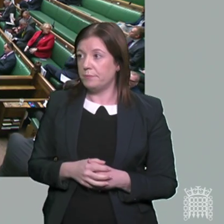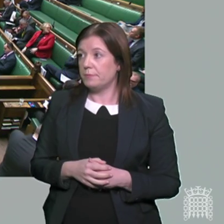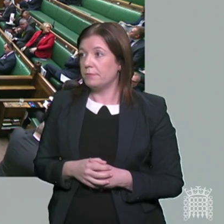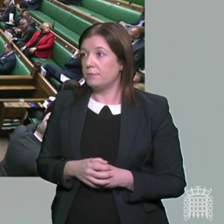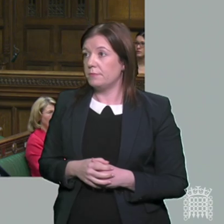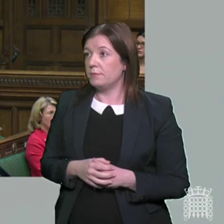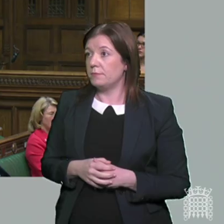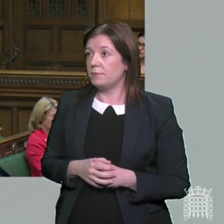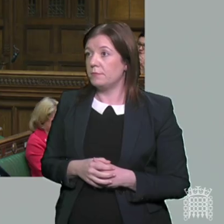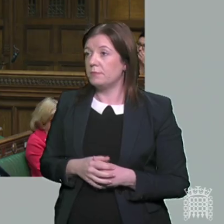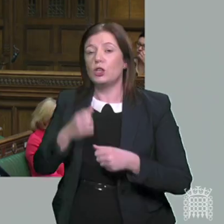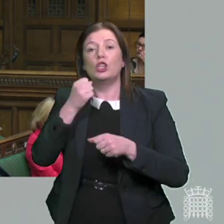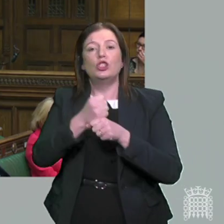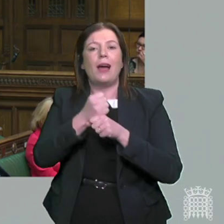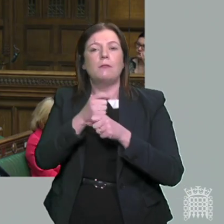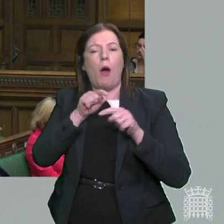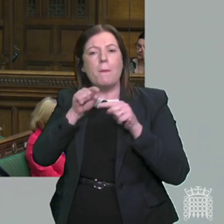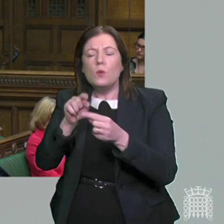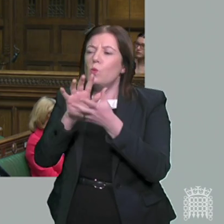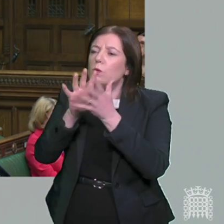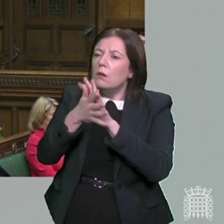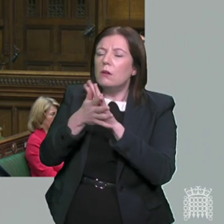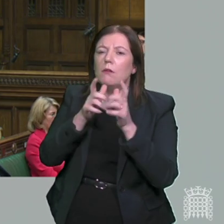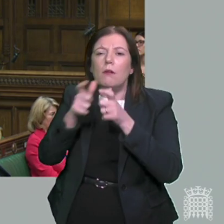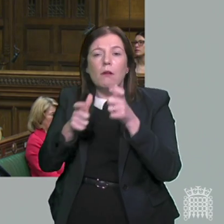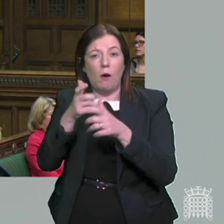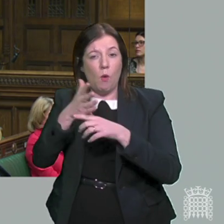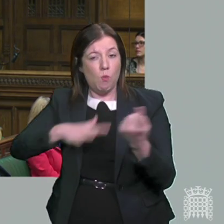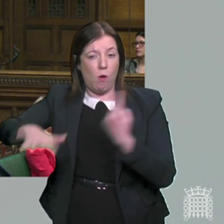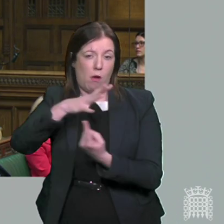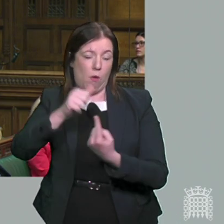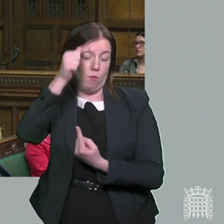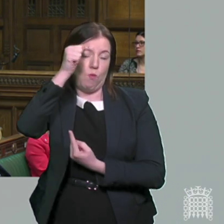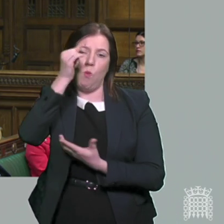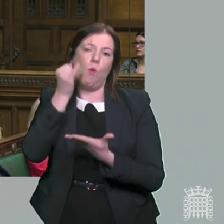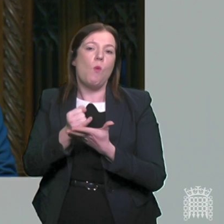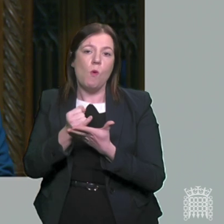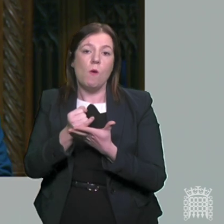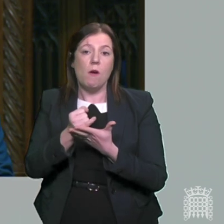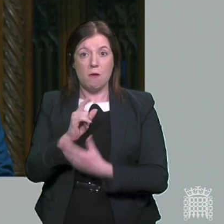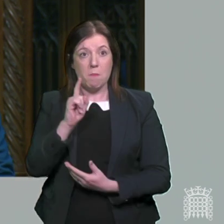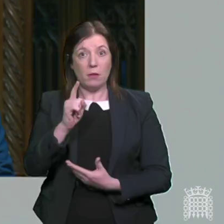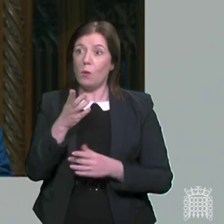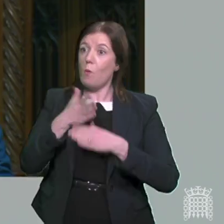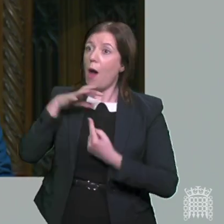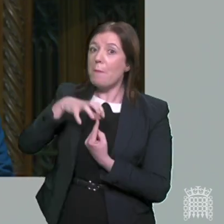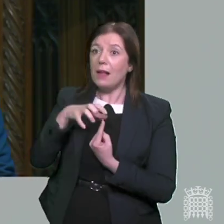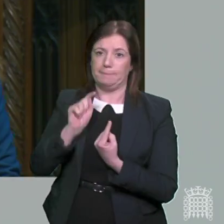Gendered abuse, harassment and bullying in the workplace is wrong, but it can happen anywhere.